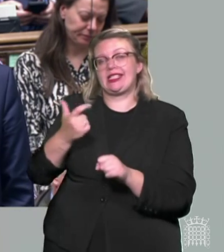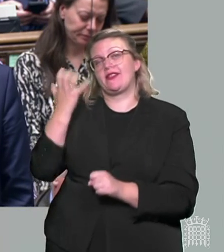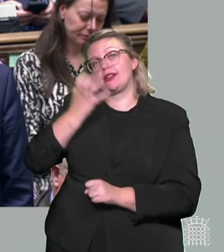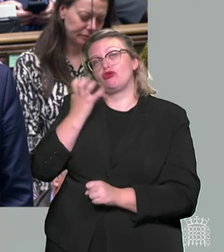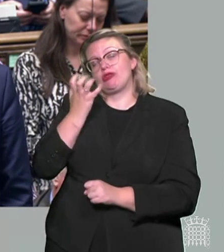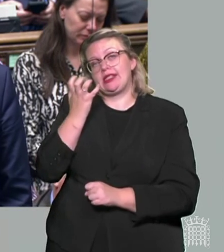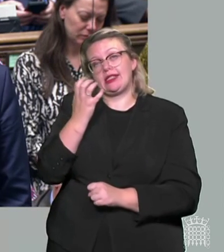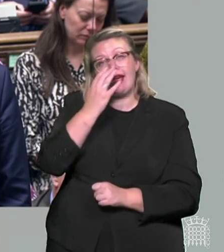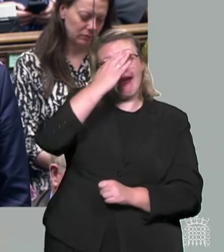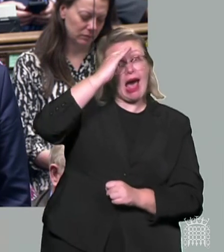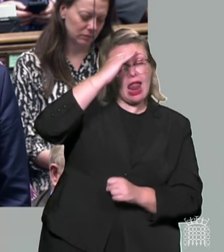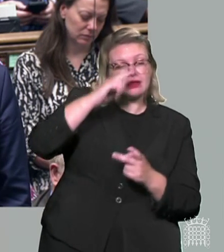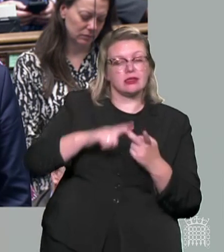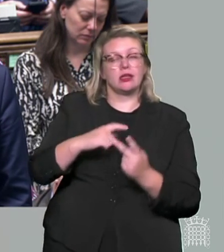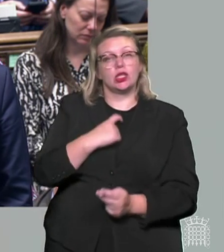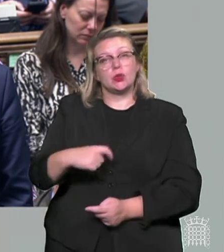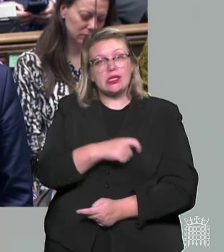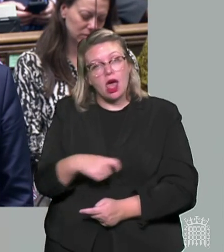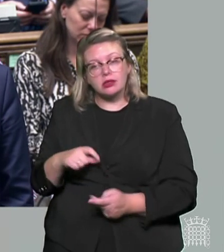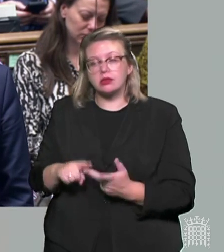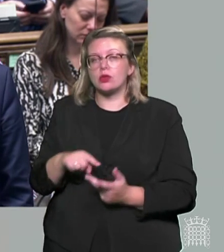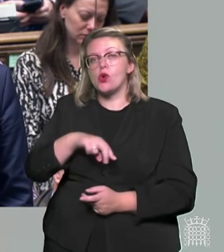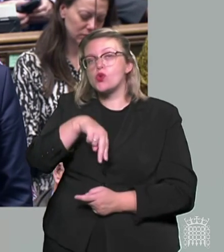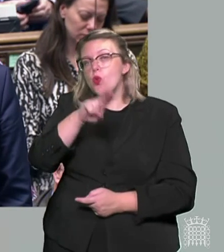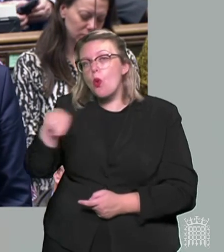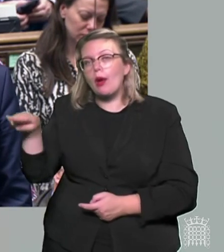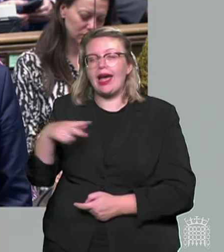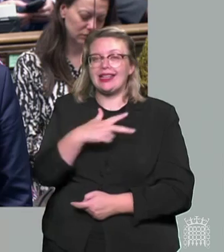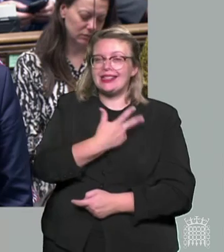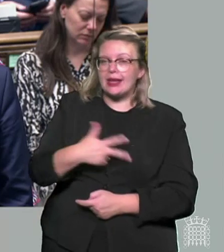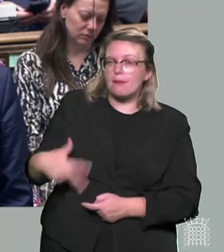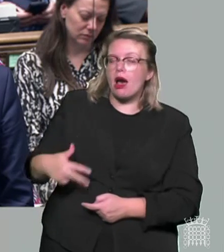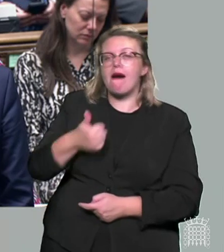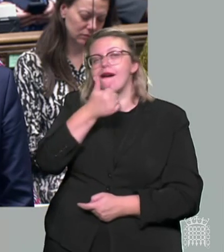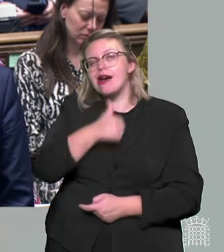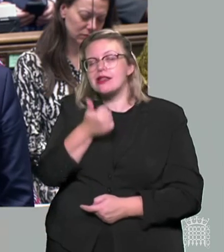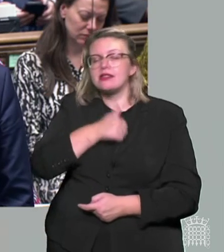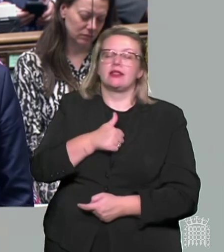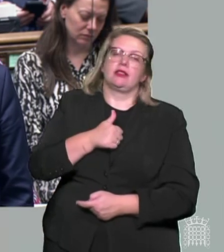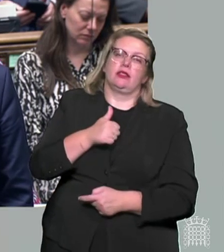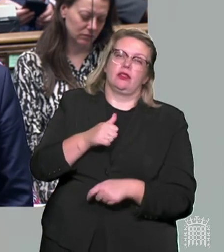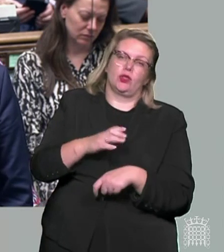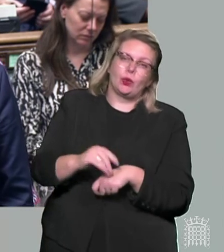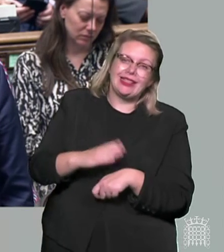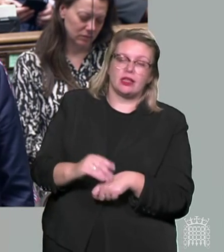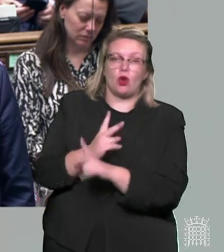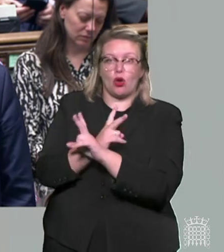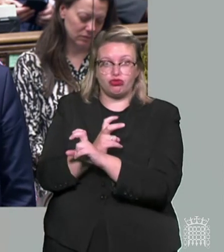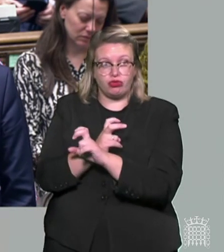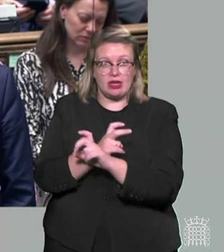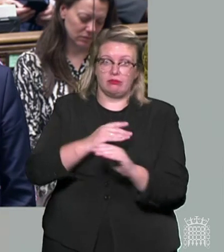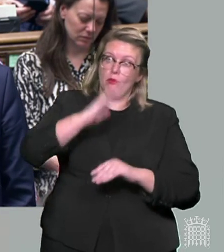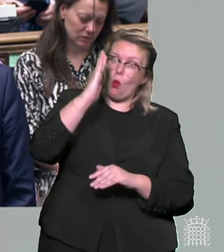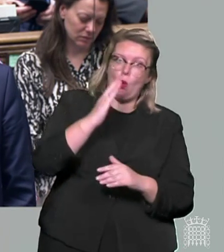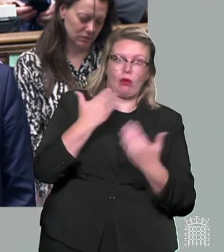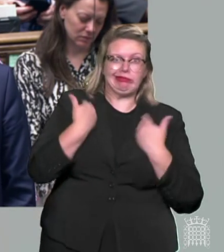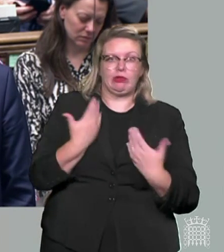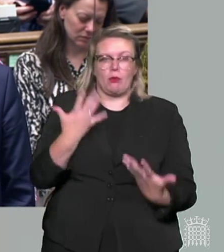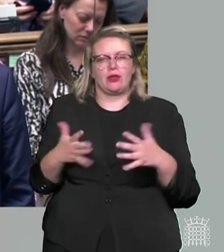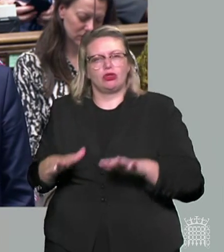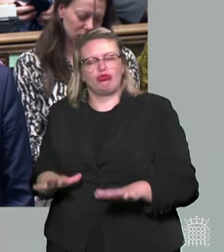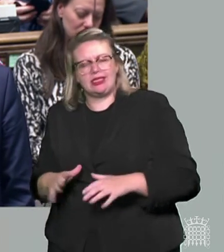Ireland, Switzerland, Norway, Denmark, the Netherlands, Iceland, Sweden, Austria, Belgium and Finland are all wealthier than the UK.